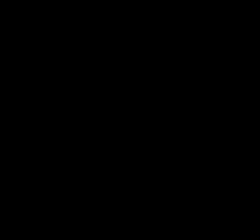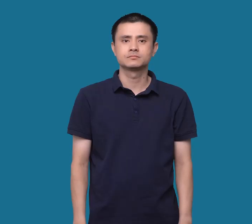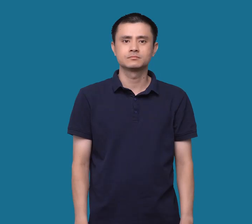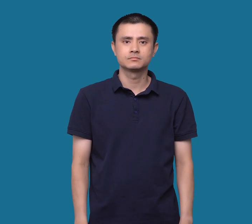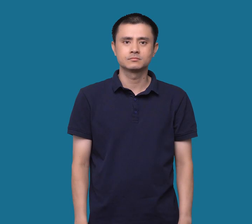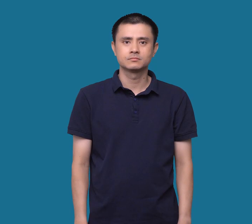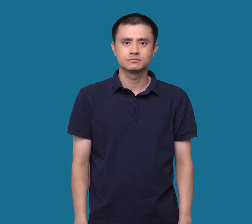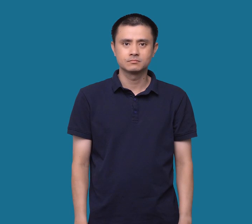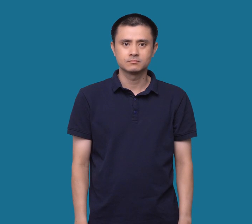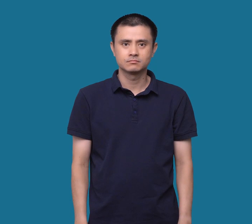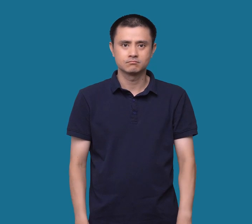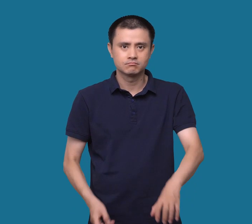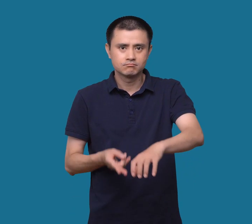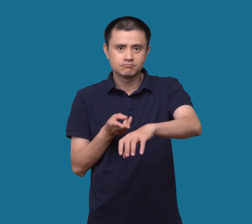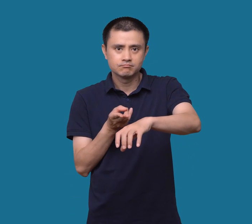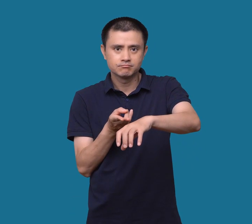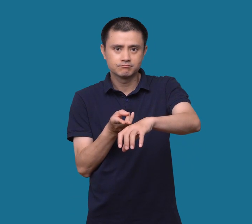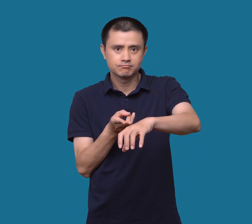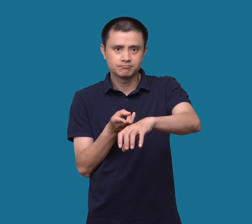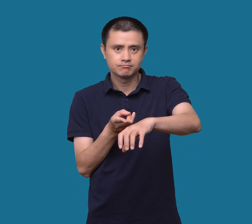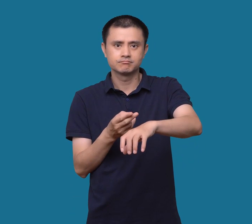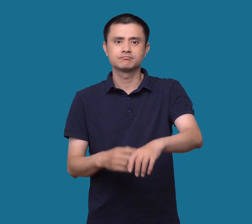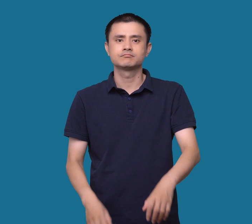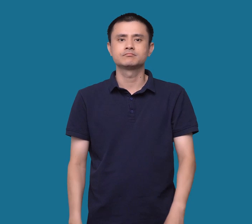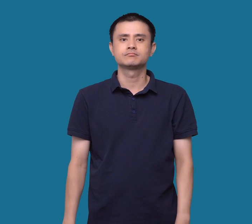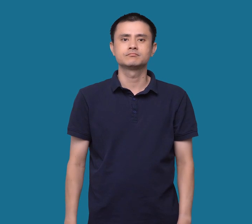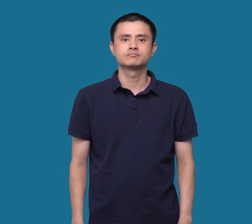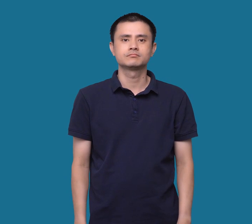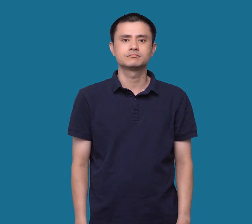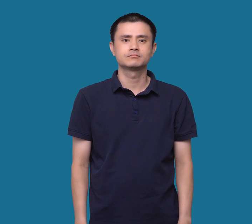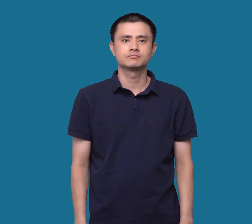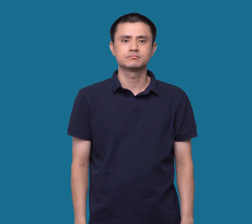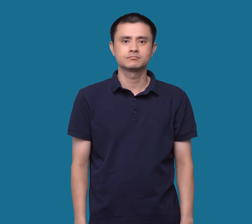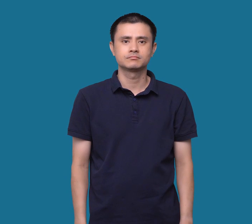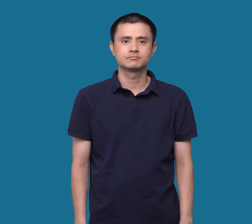vật nuôi